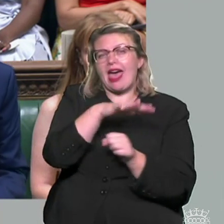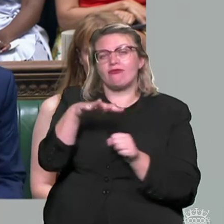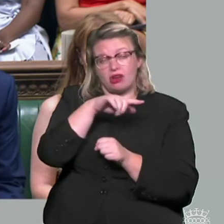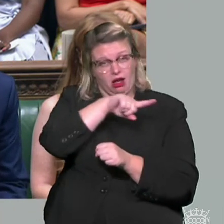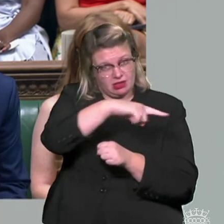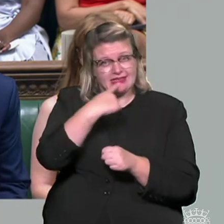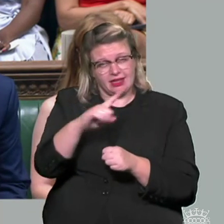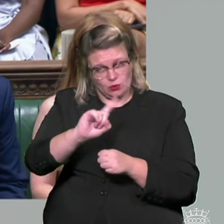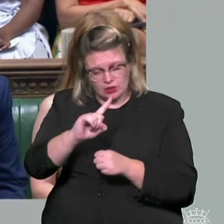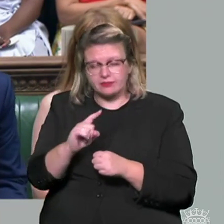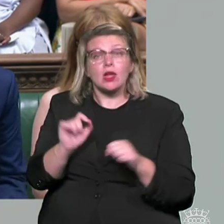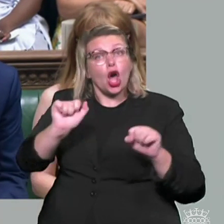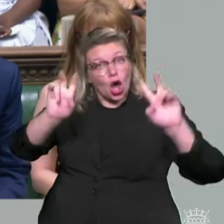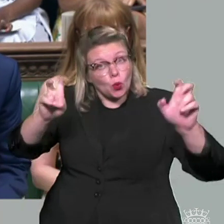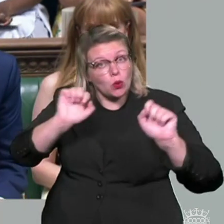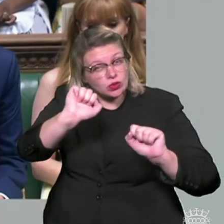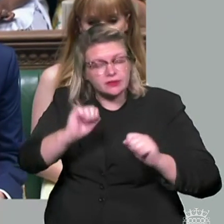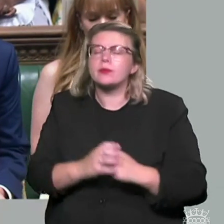She said that